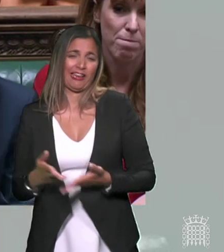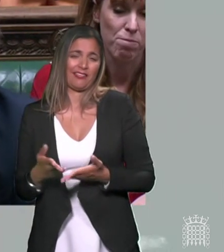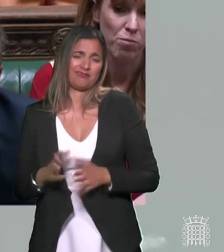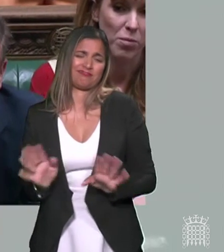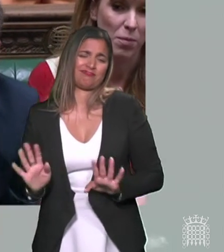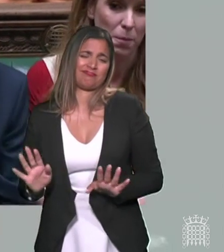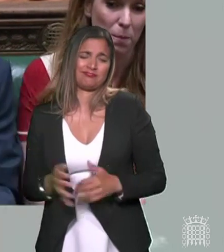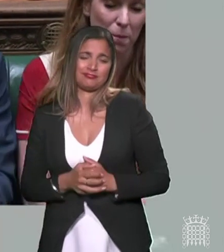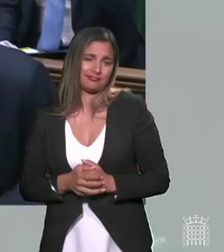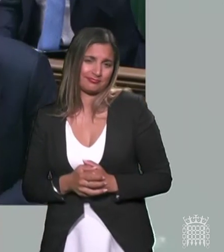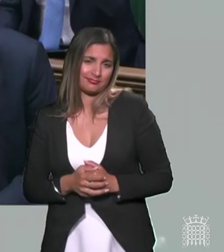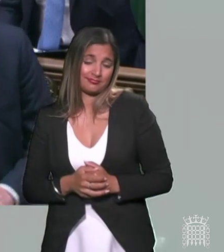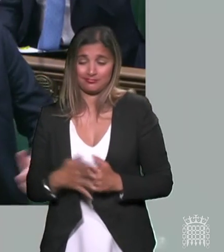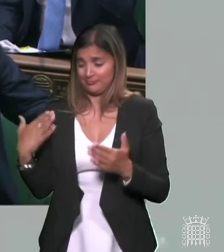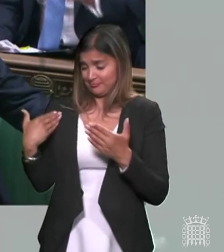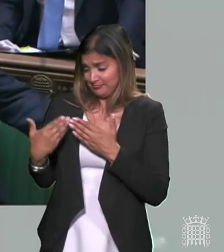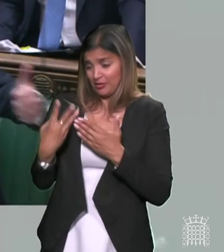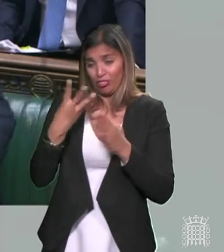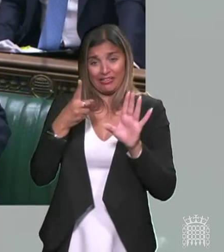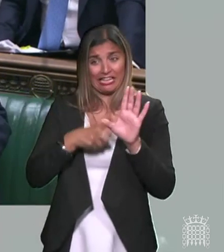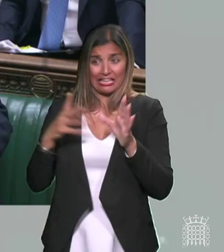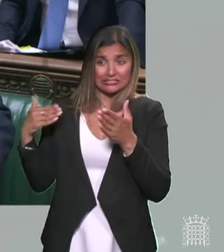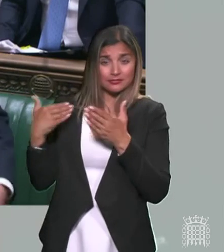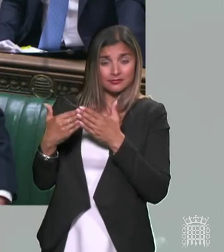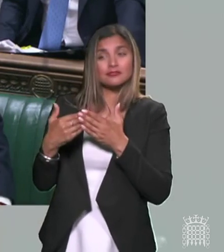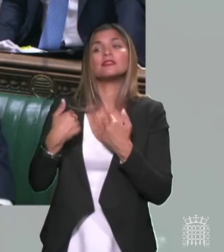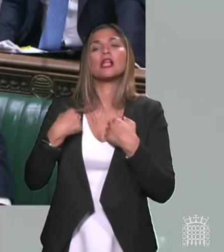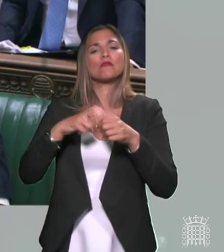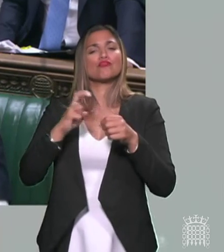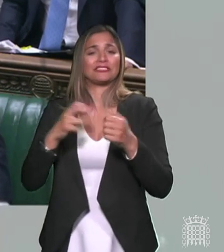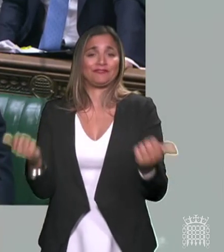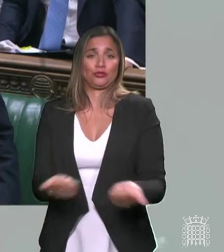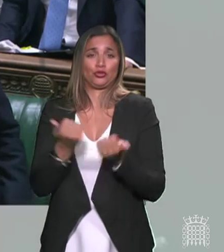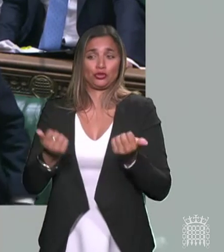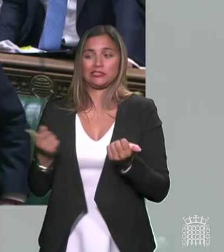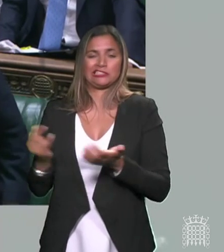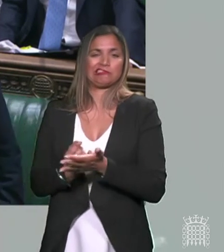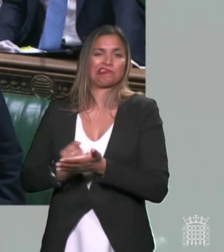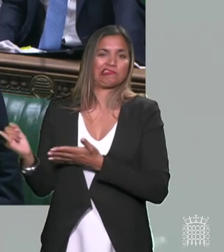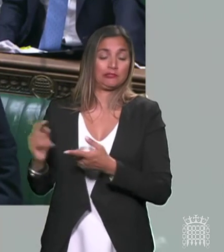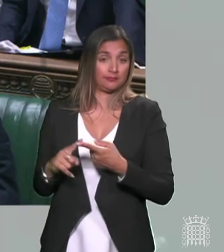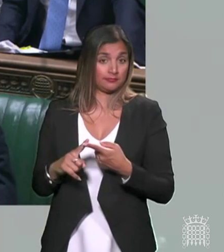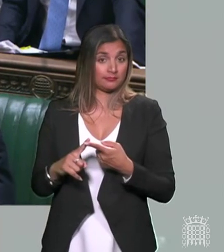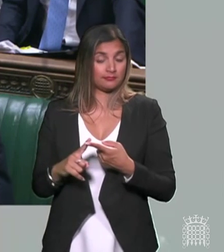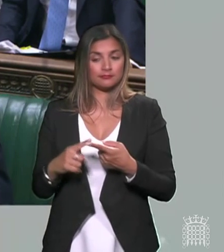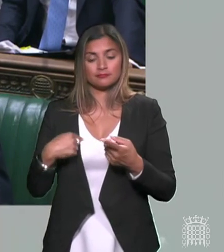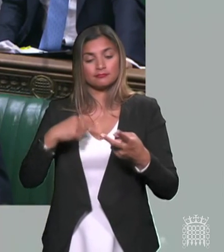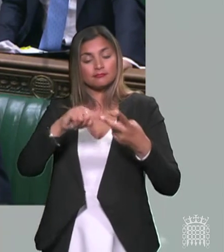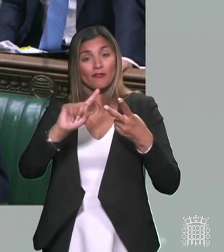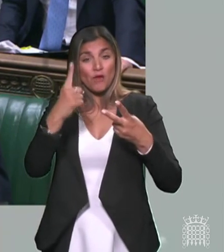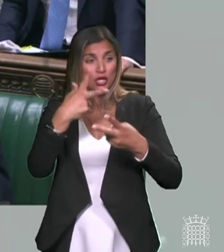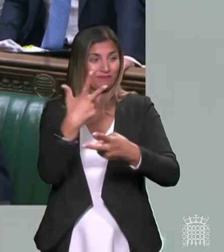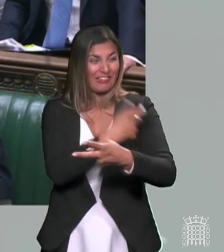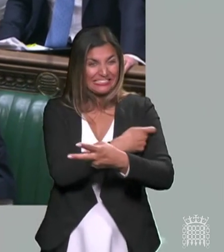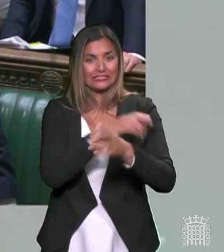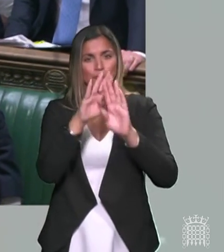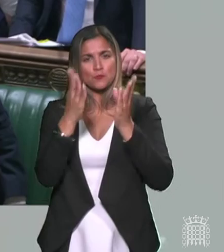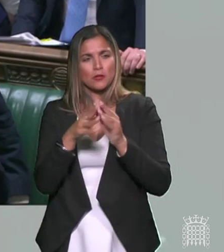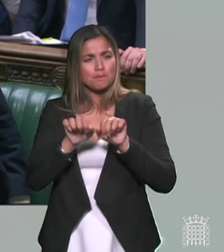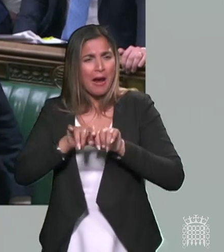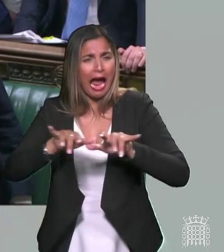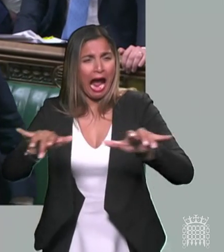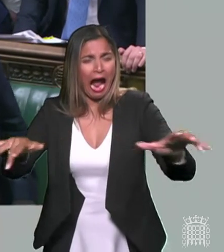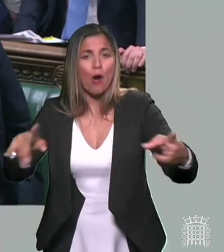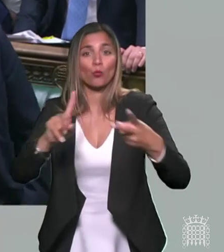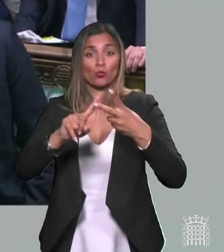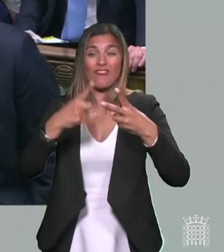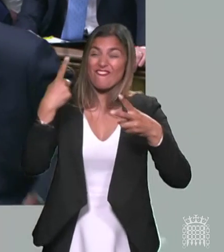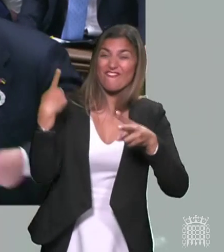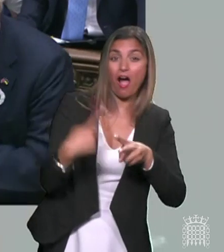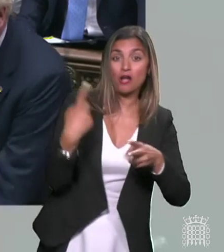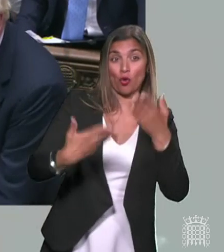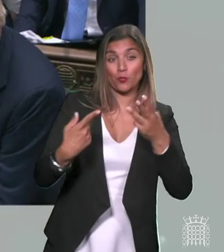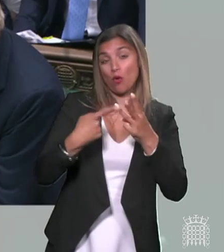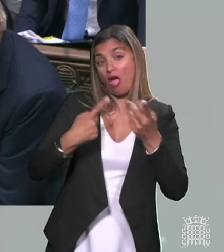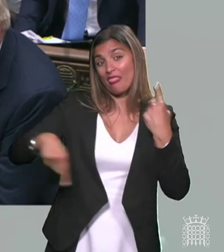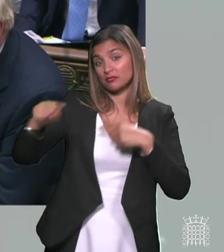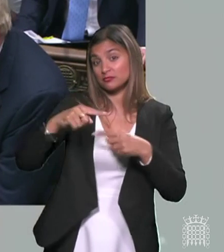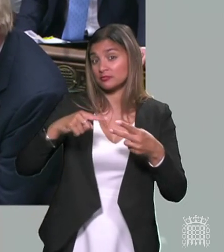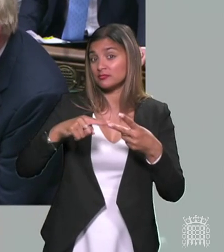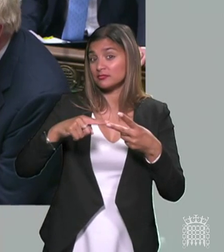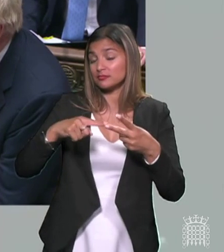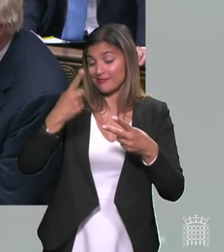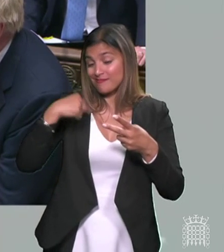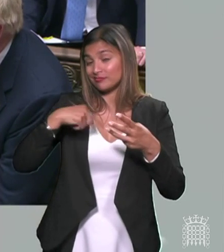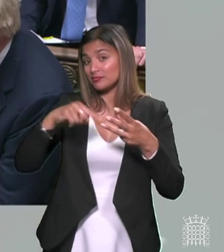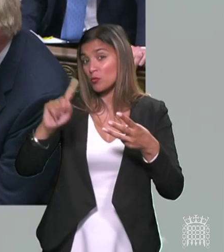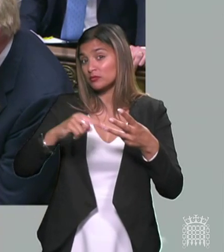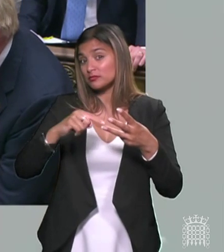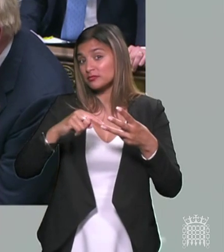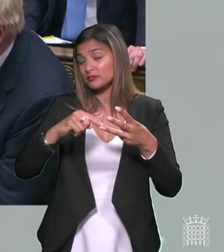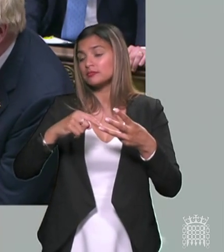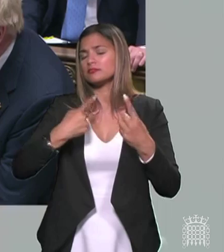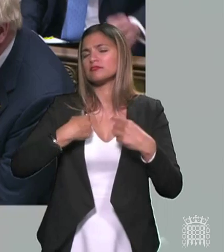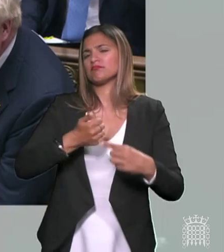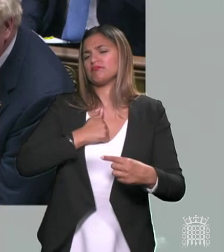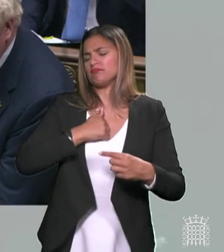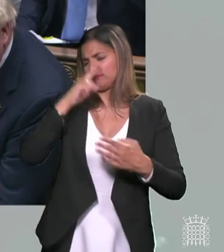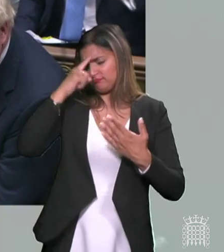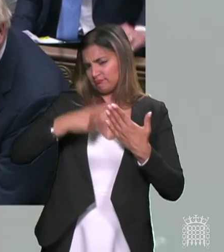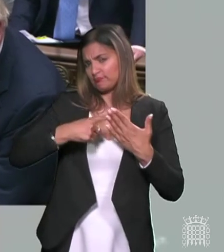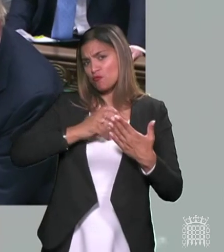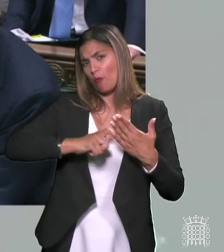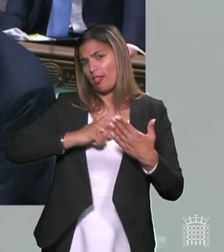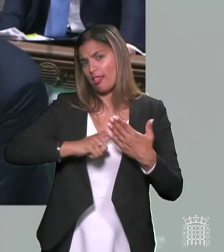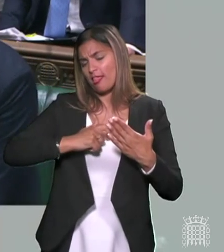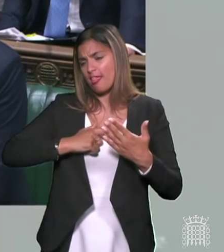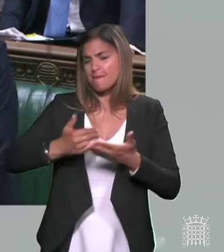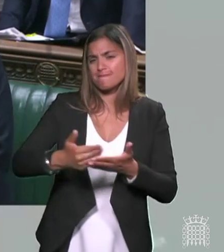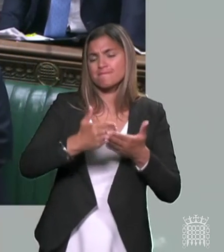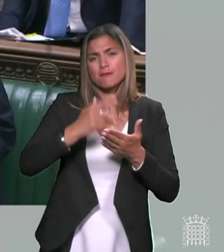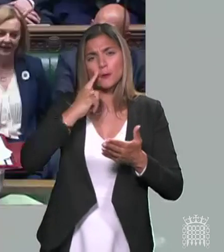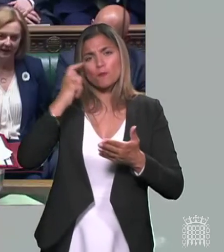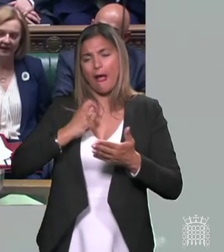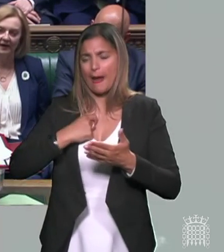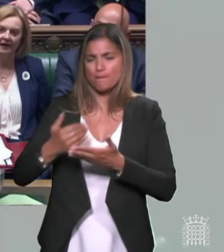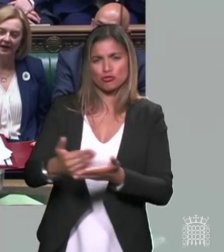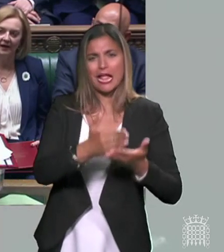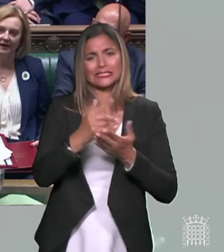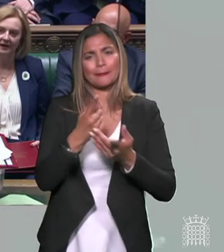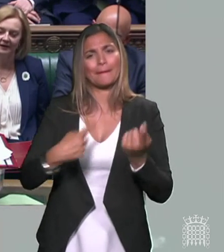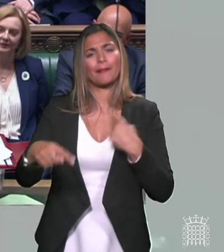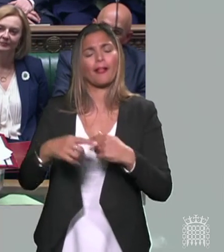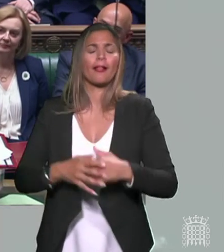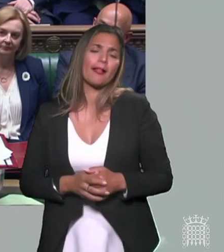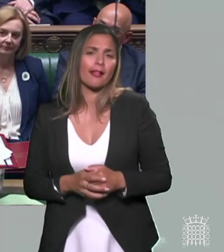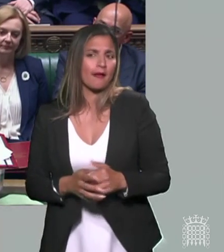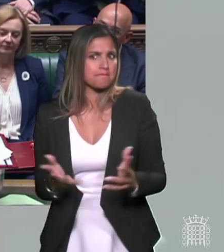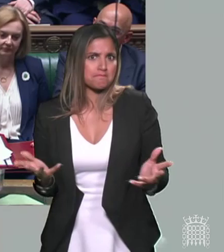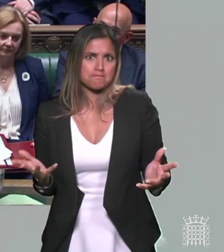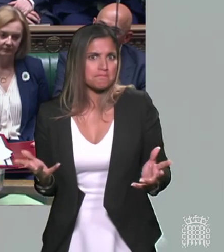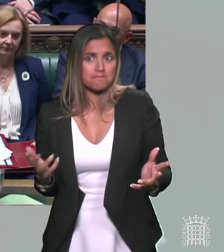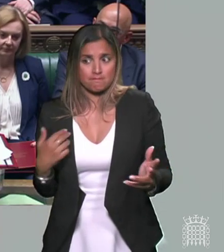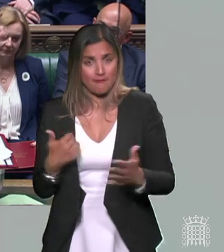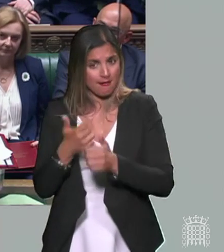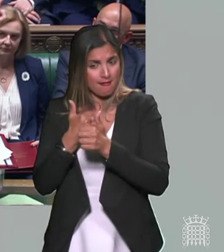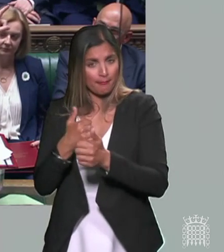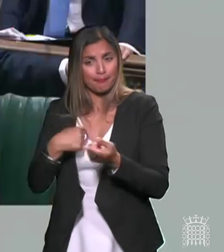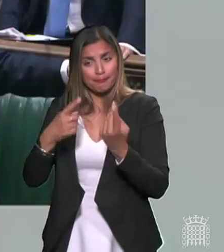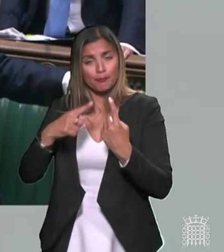At the end of three years, we got Brexit done, which he voted against 48 times; we delivered the first vaccine in the world and rolled it out faster than any other European country, which would never have been possible if we had listened to him; and we played a decisive role in helping to protect the people of Ukraine from the brutal invasion by Vladimir Putin—it helped to save Ukraine.